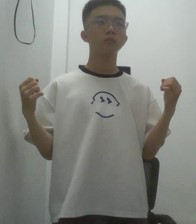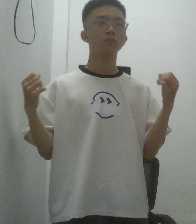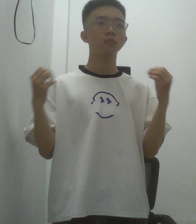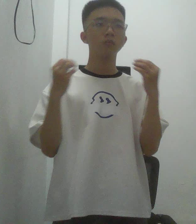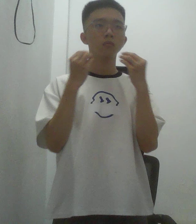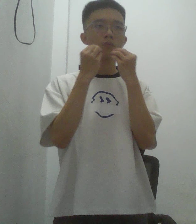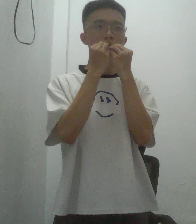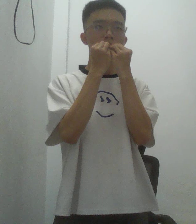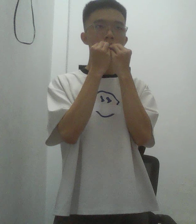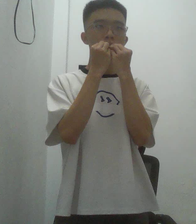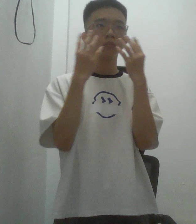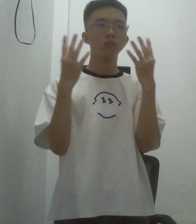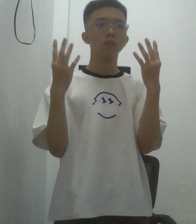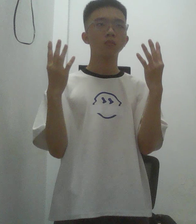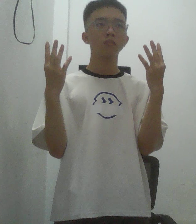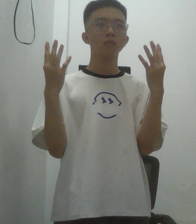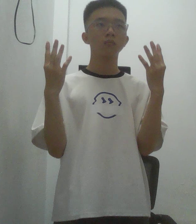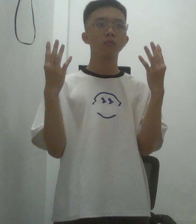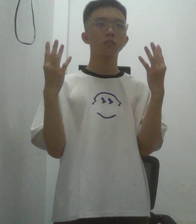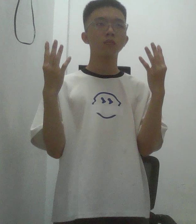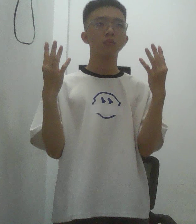cam on